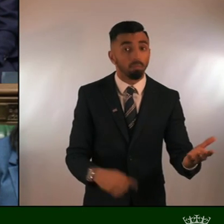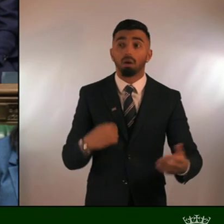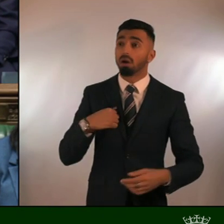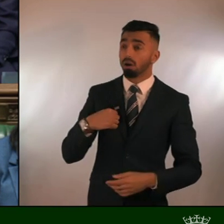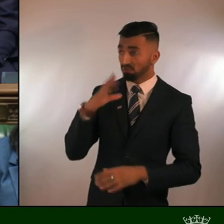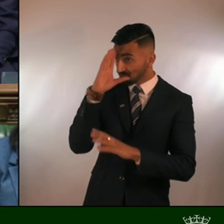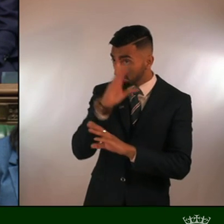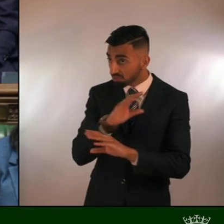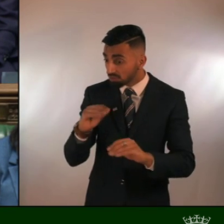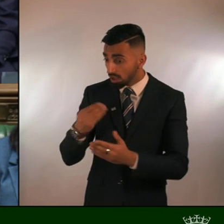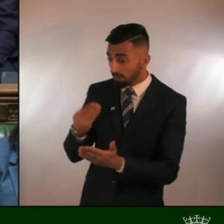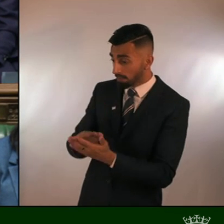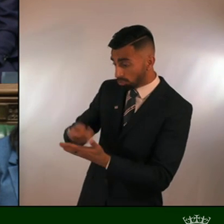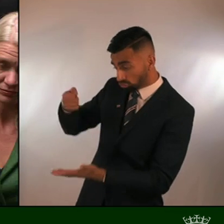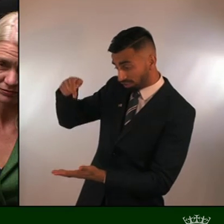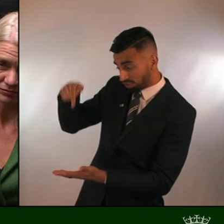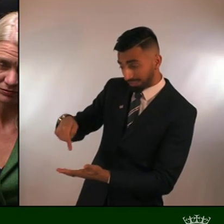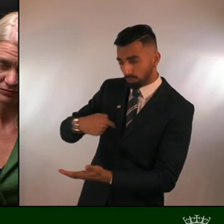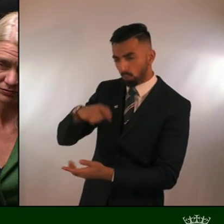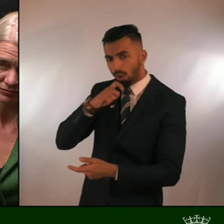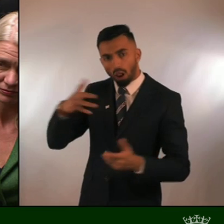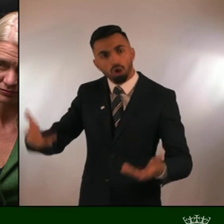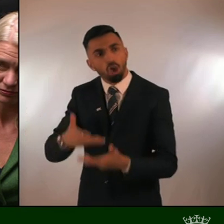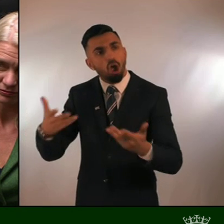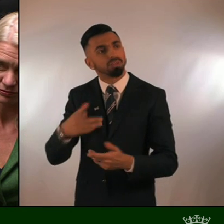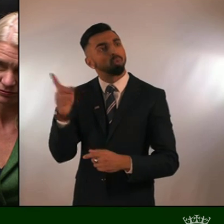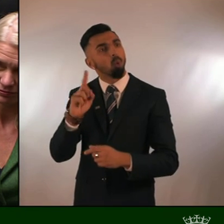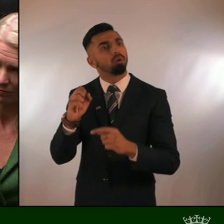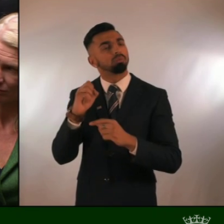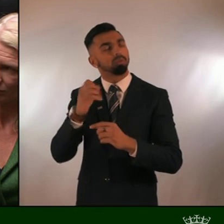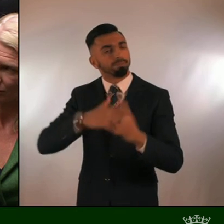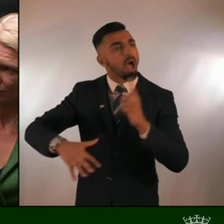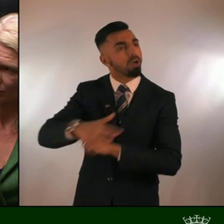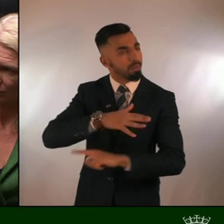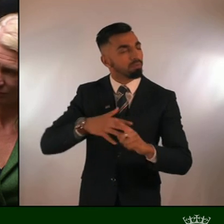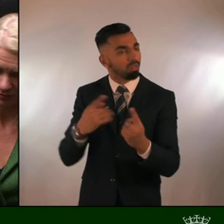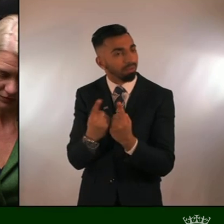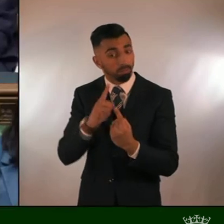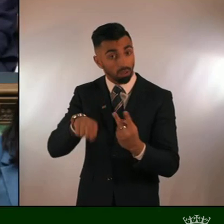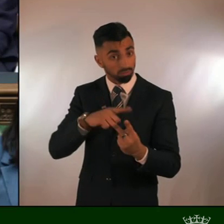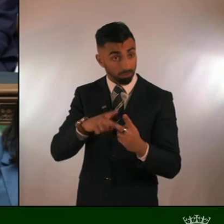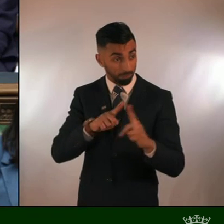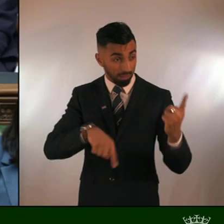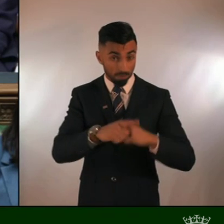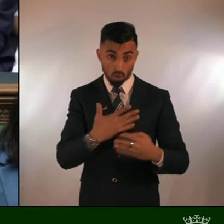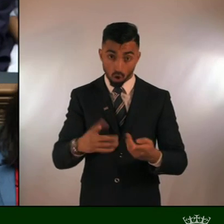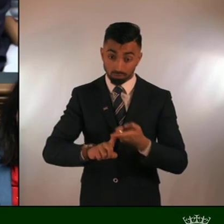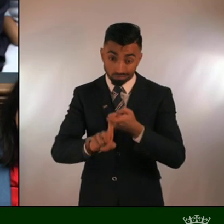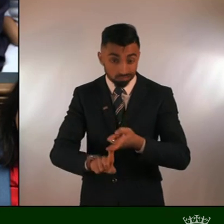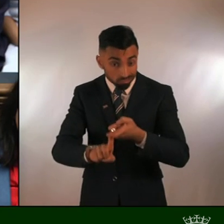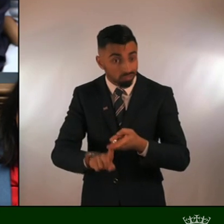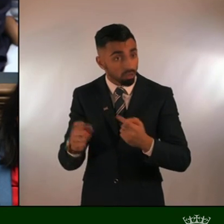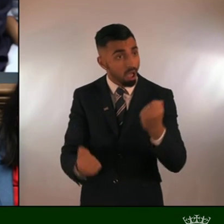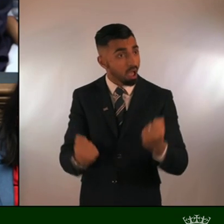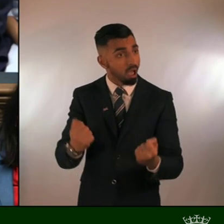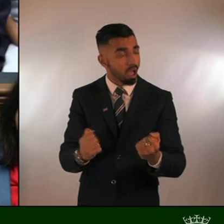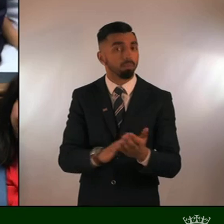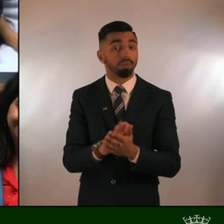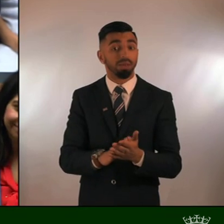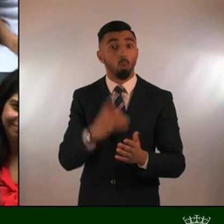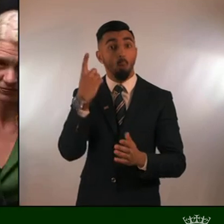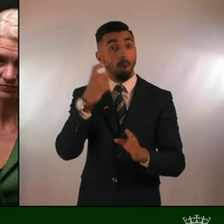Many people still rely on their cars, so I am pleased to announce today that for another year fuel duty will remain frozen.